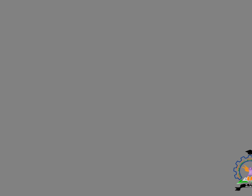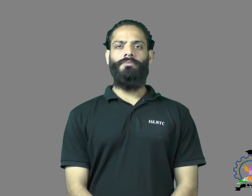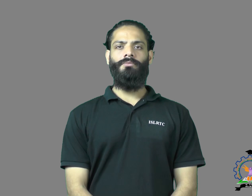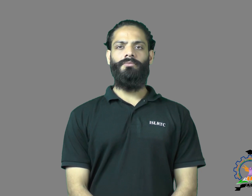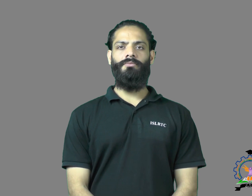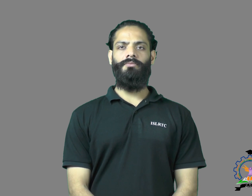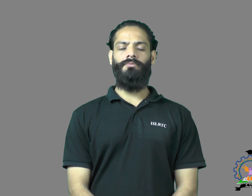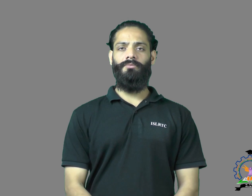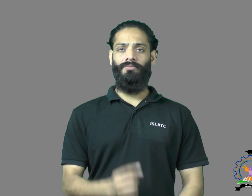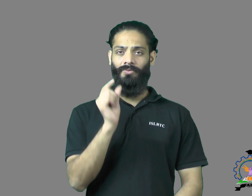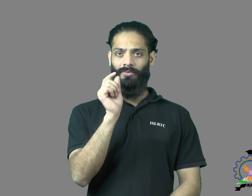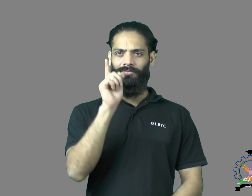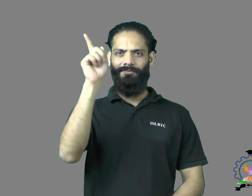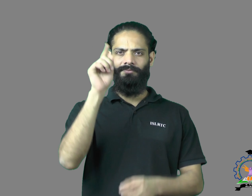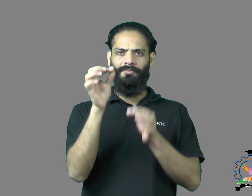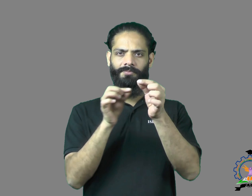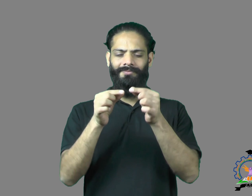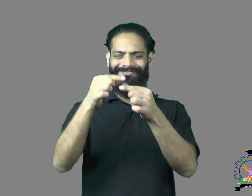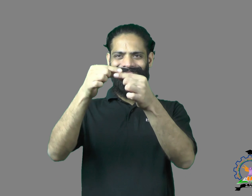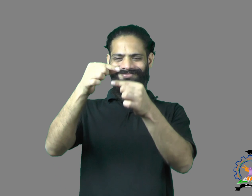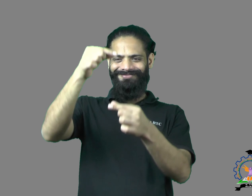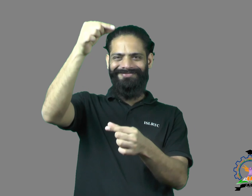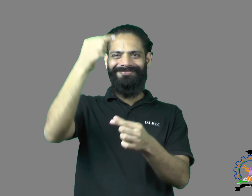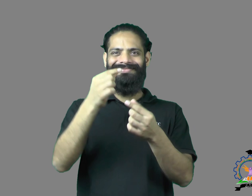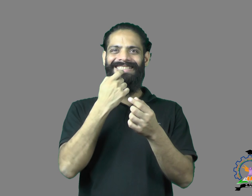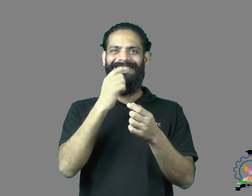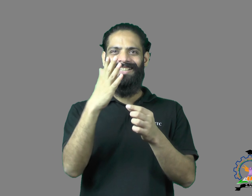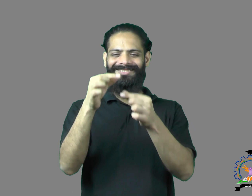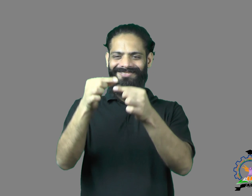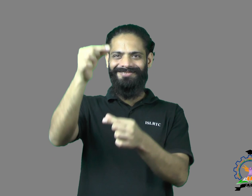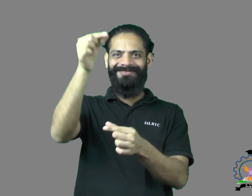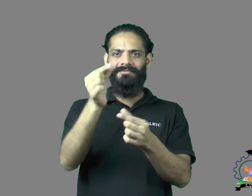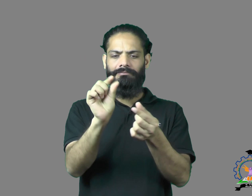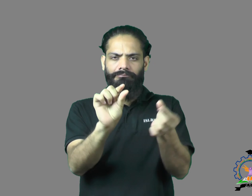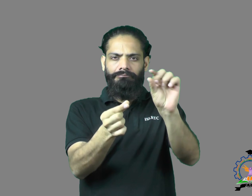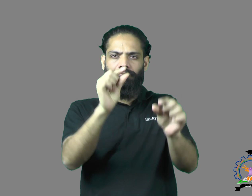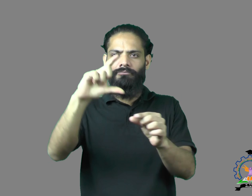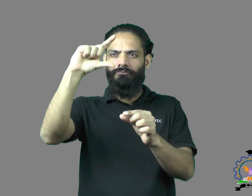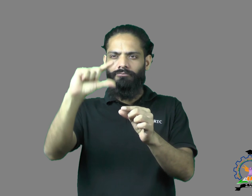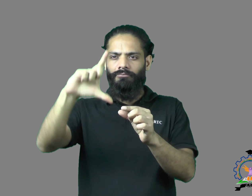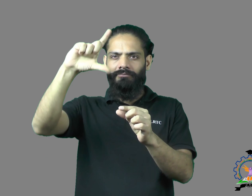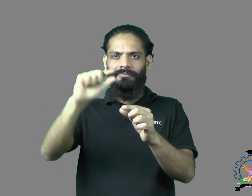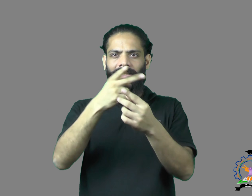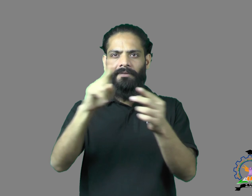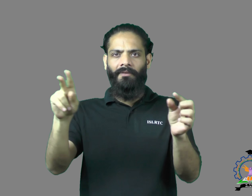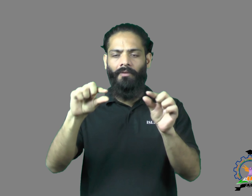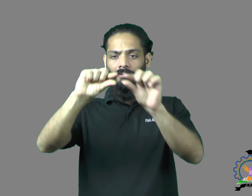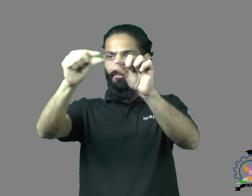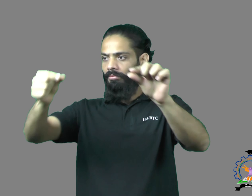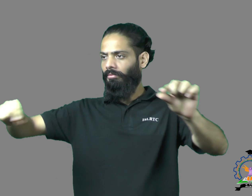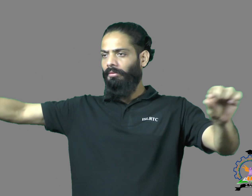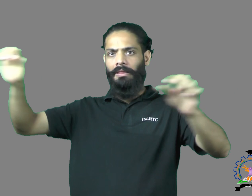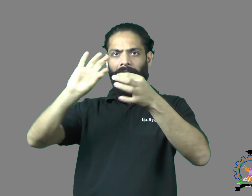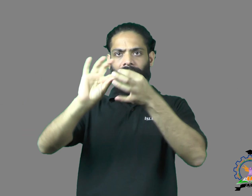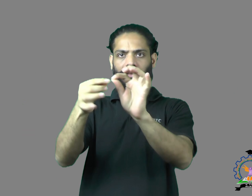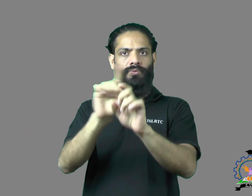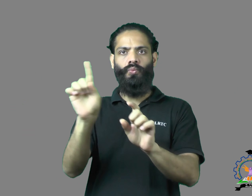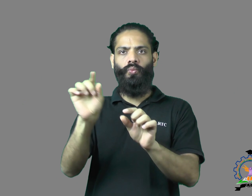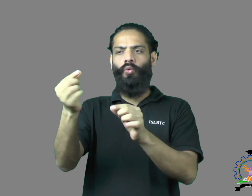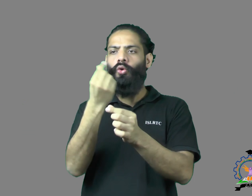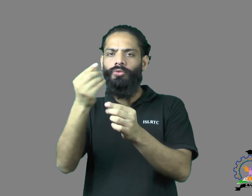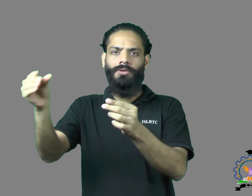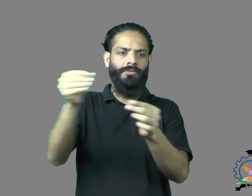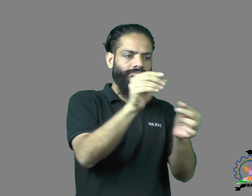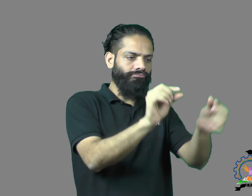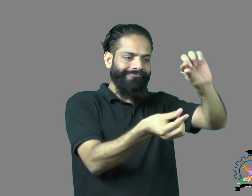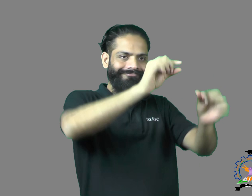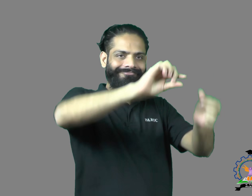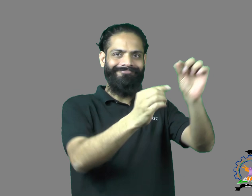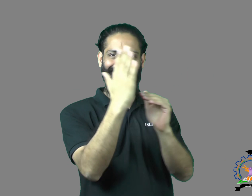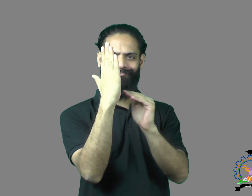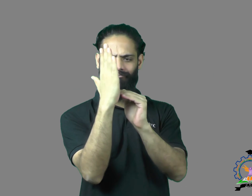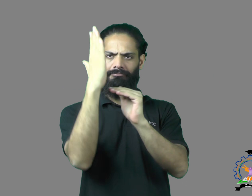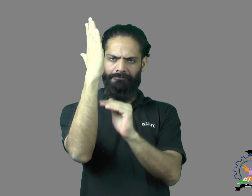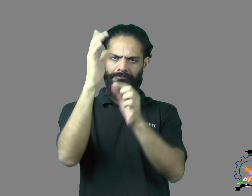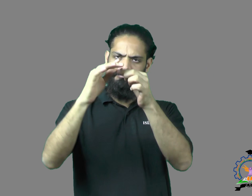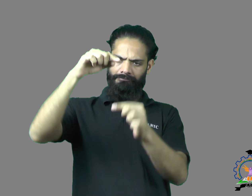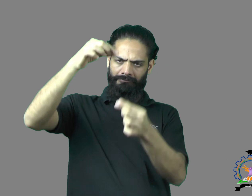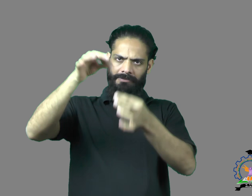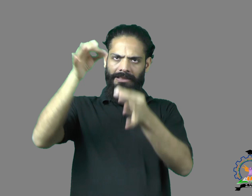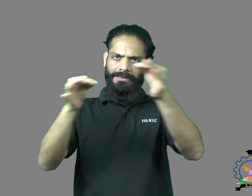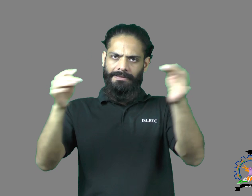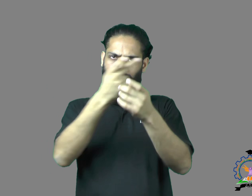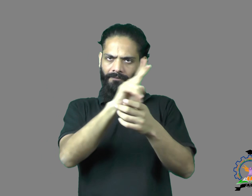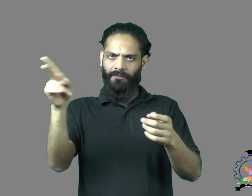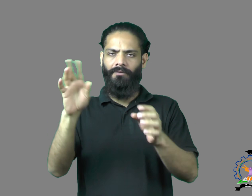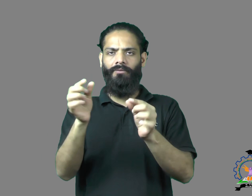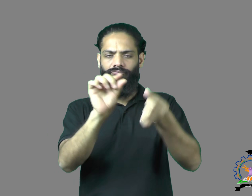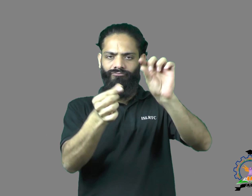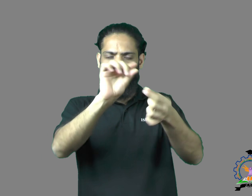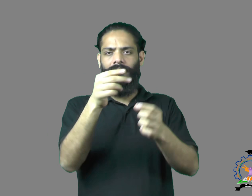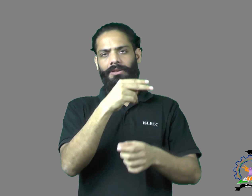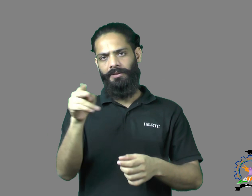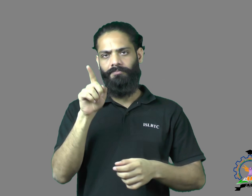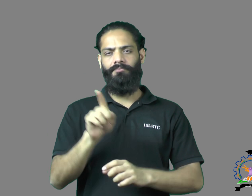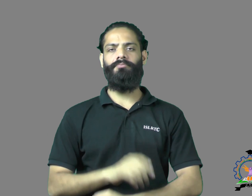Test Tube (Chemistry Lab)